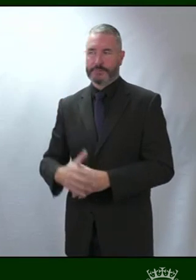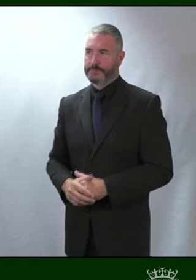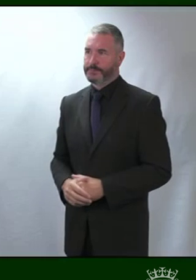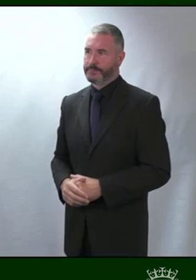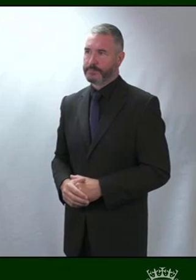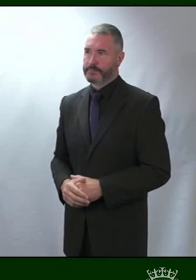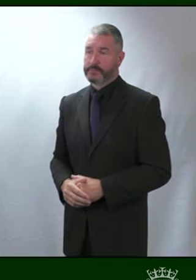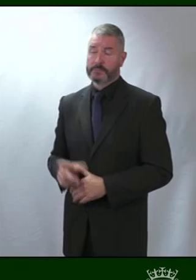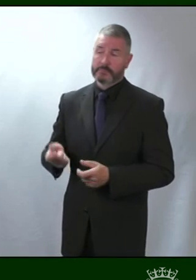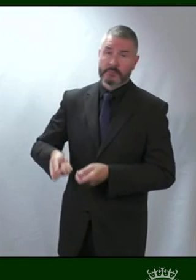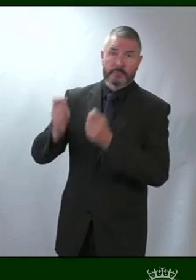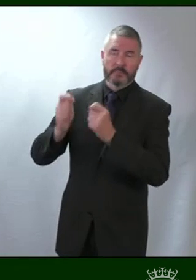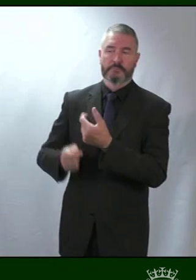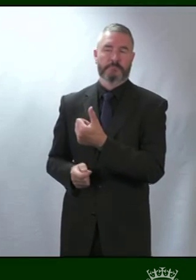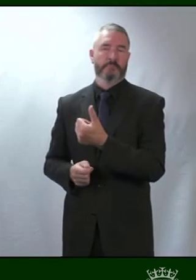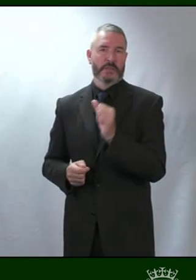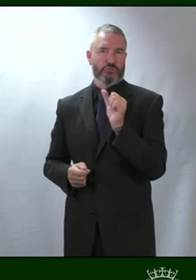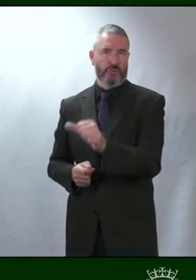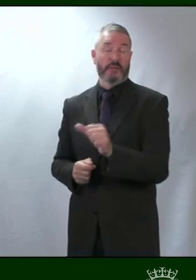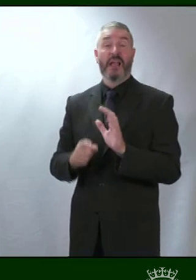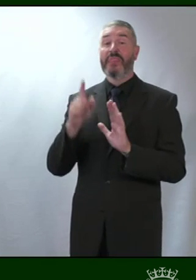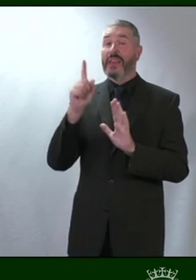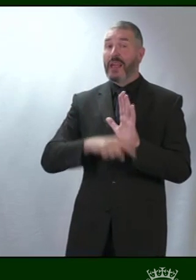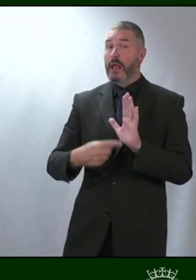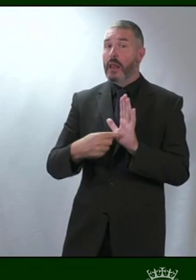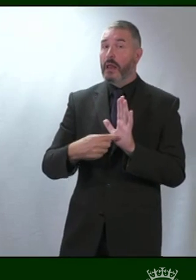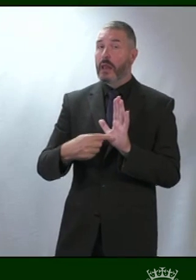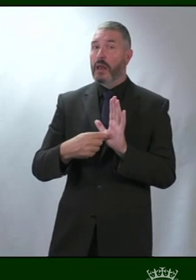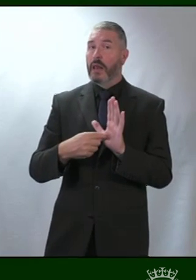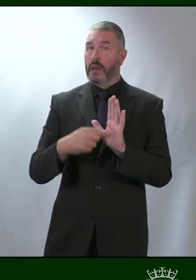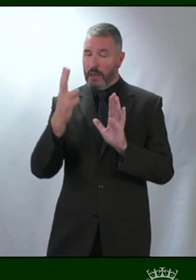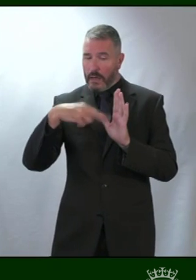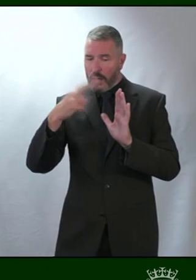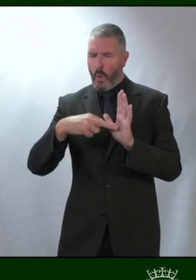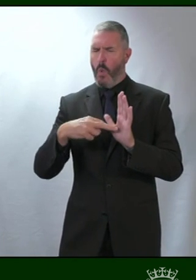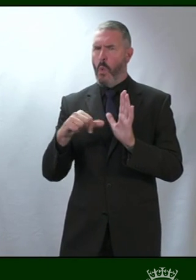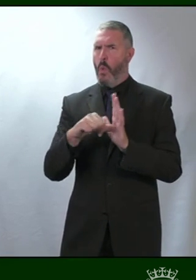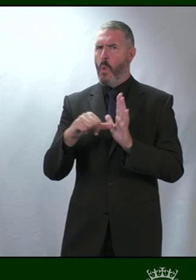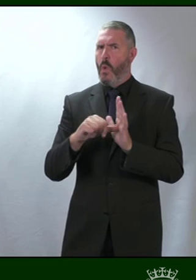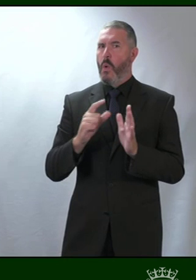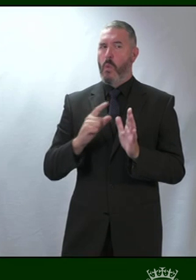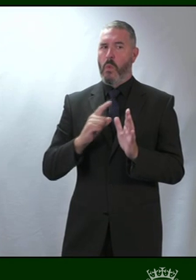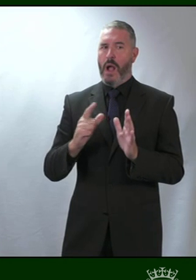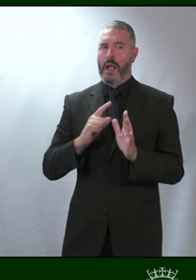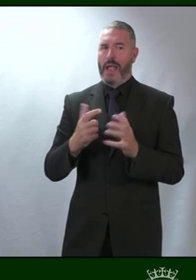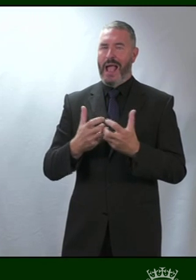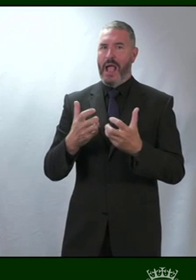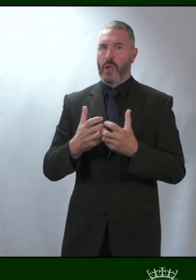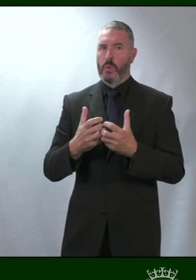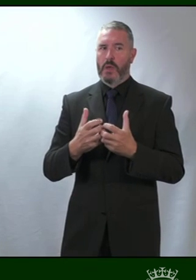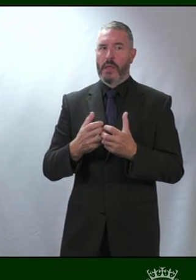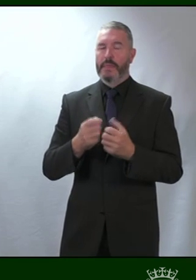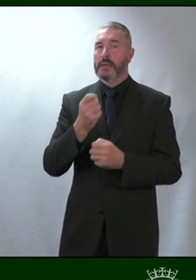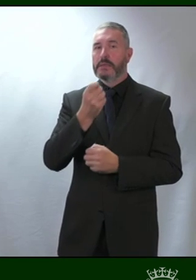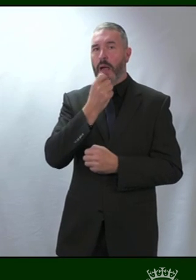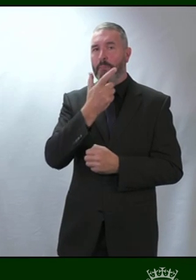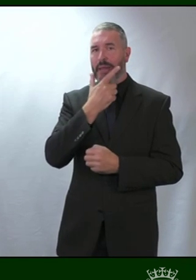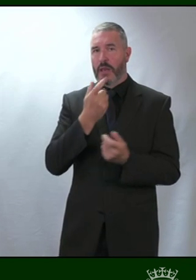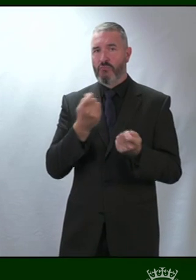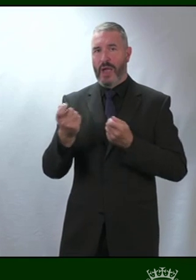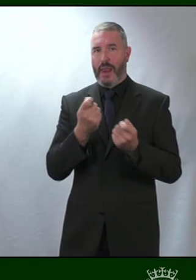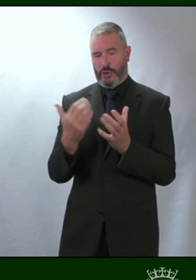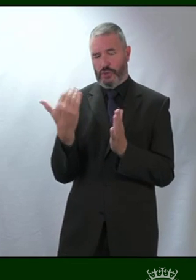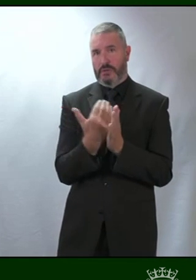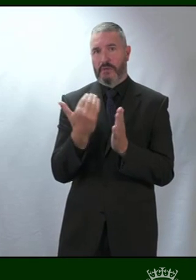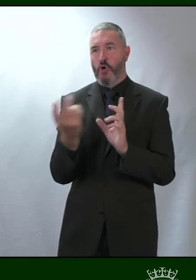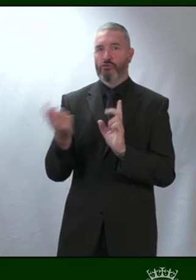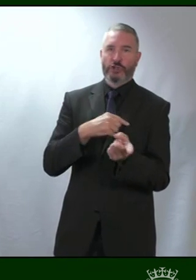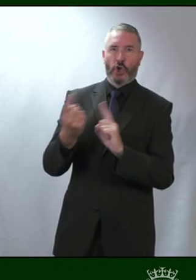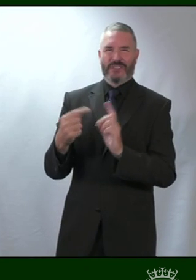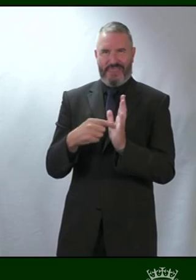I thank my hon. Friend, and he is completely right that the legal position is currently very difficult because of the inflexible and rigid Dublin regulation on returns.